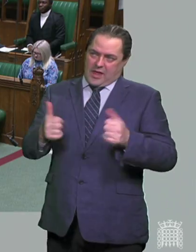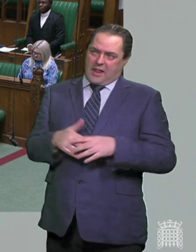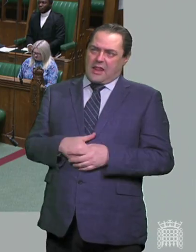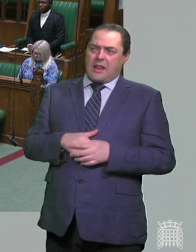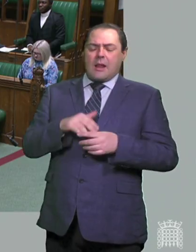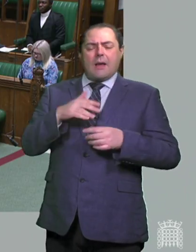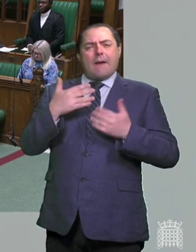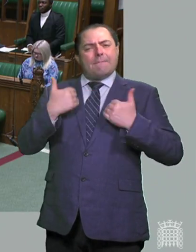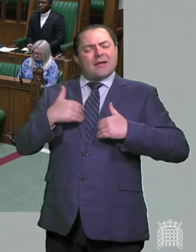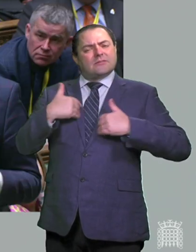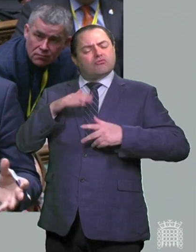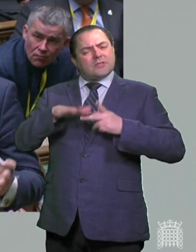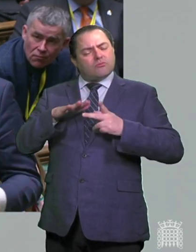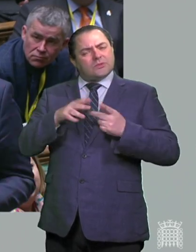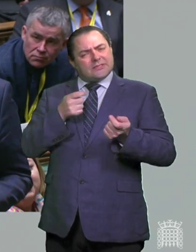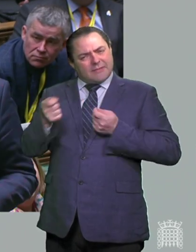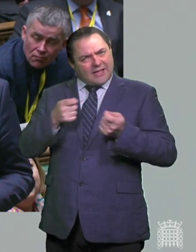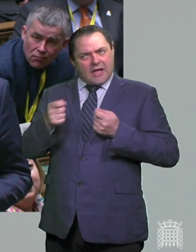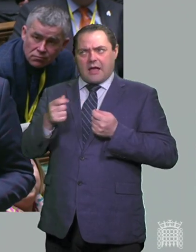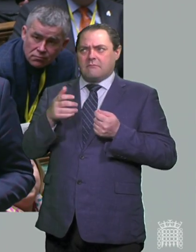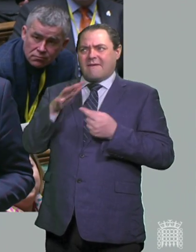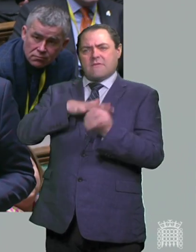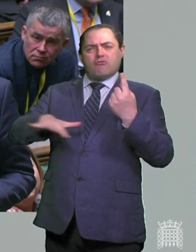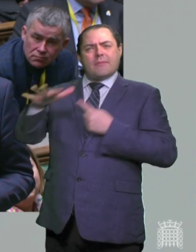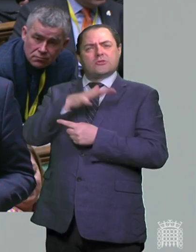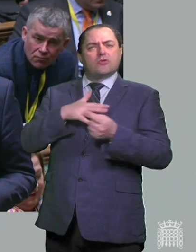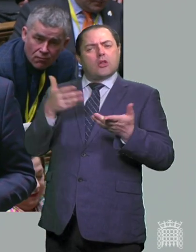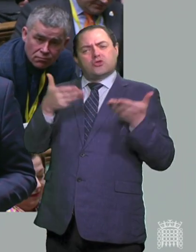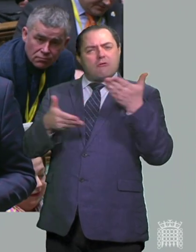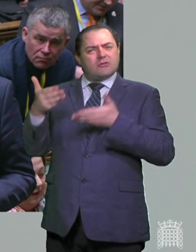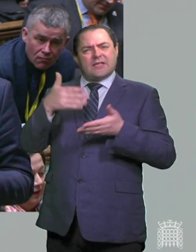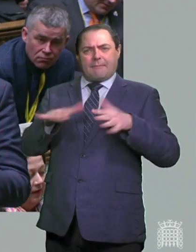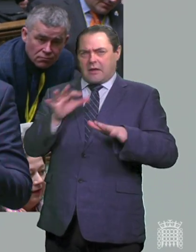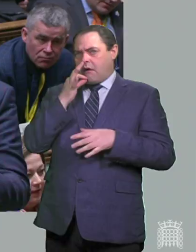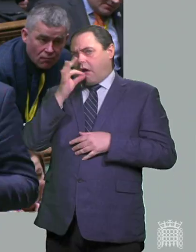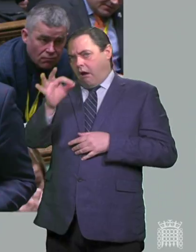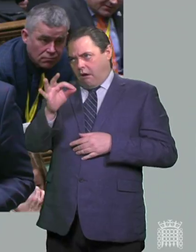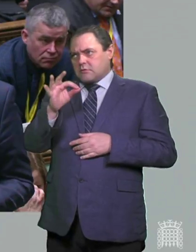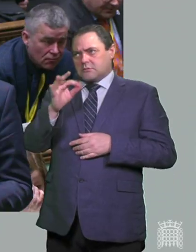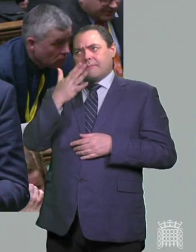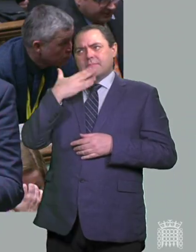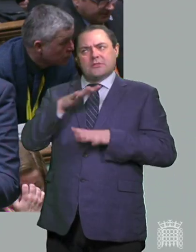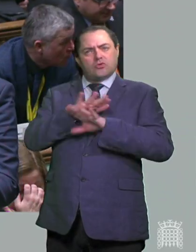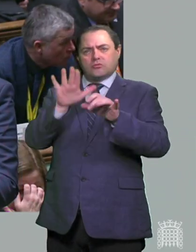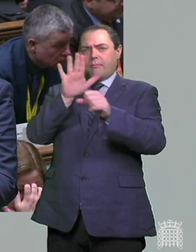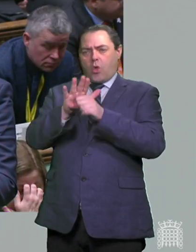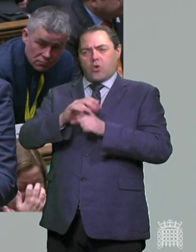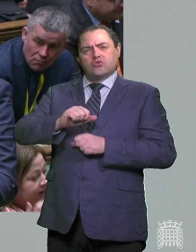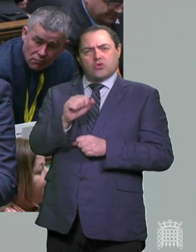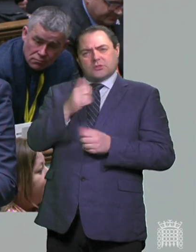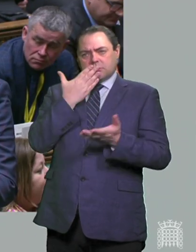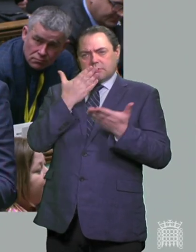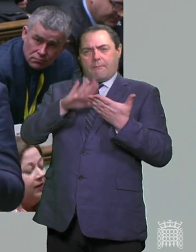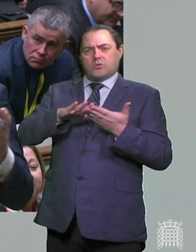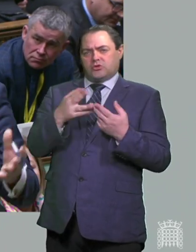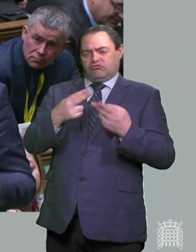Environmental charities across these islands have written to him, calling on him not to block the Scottish deposit return scheme.